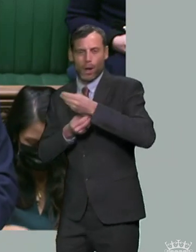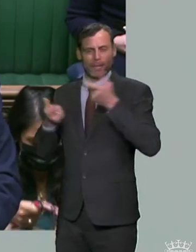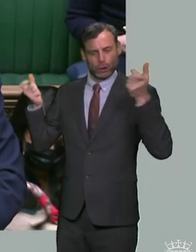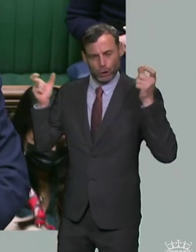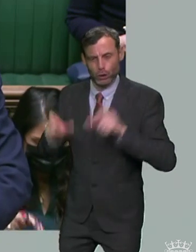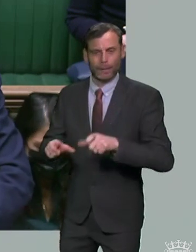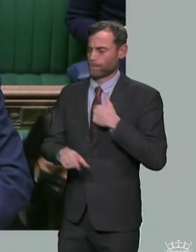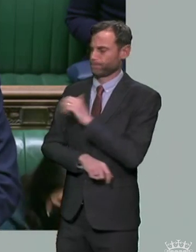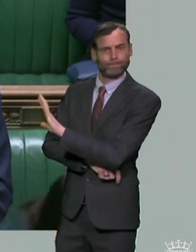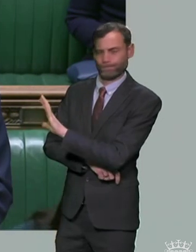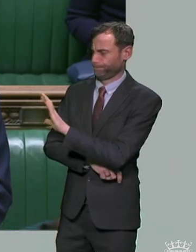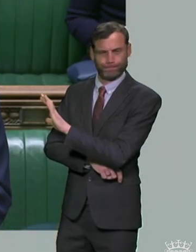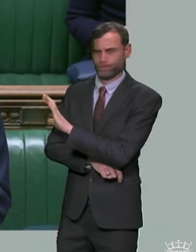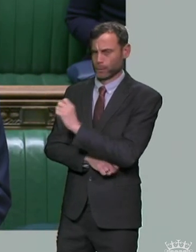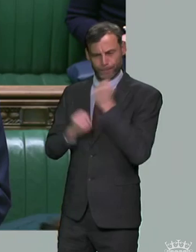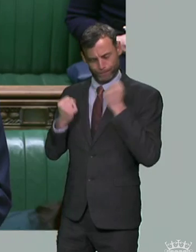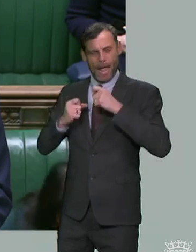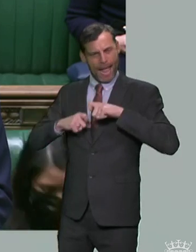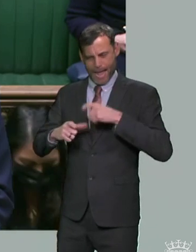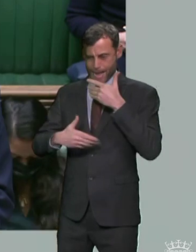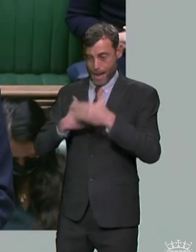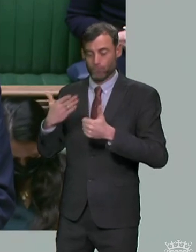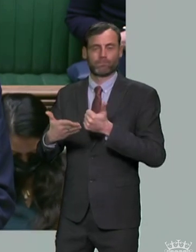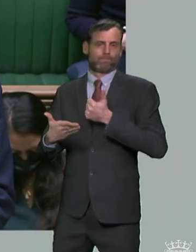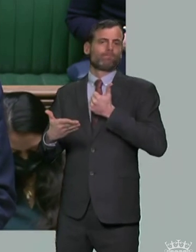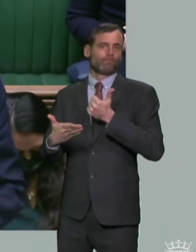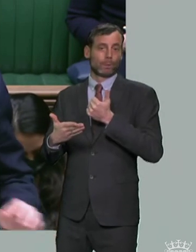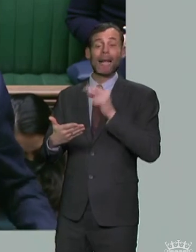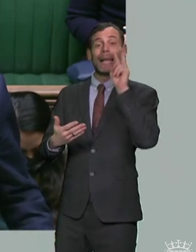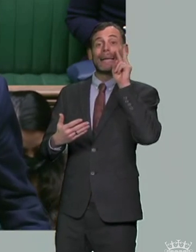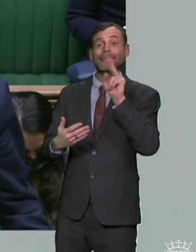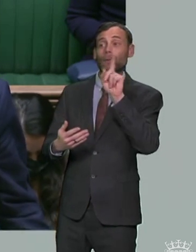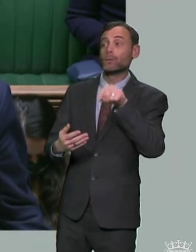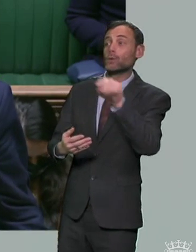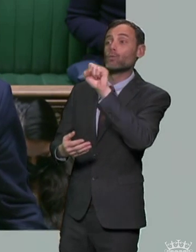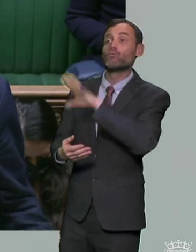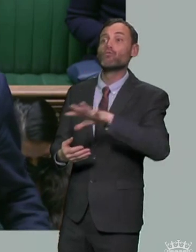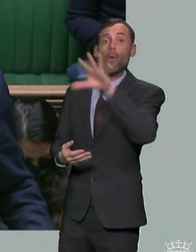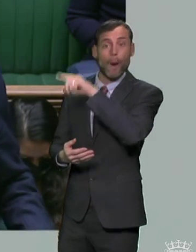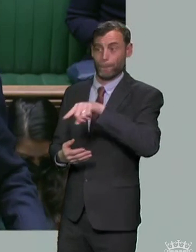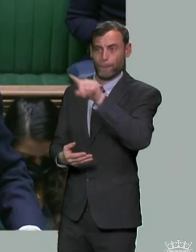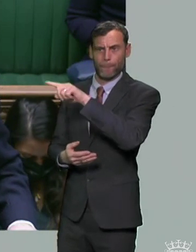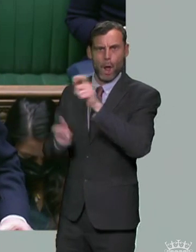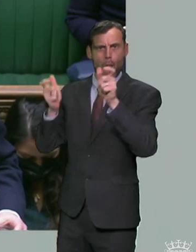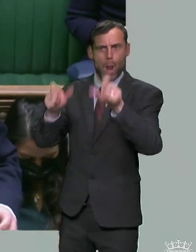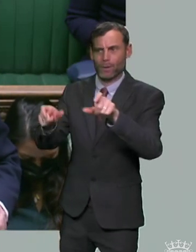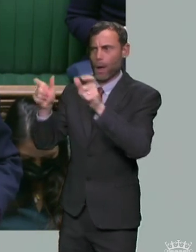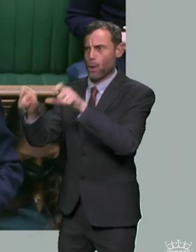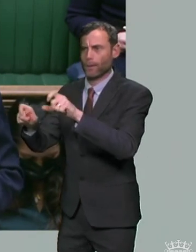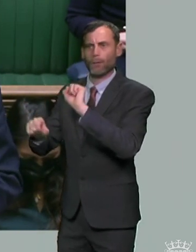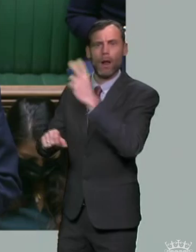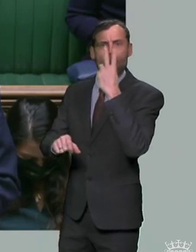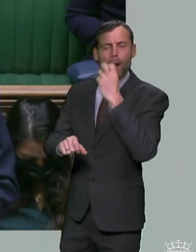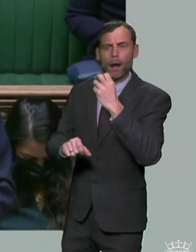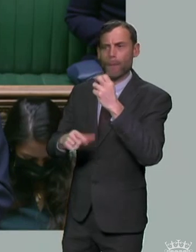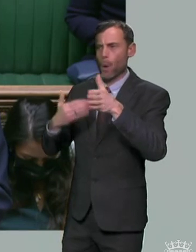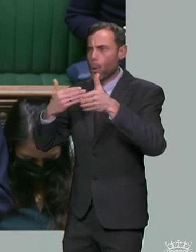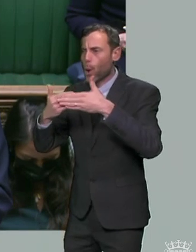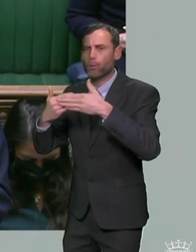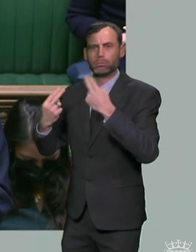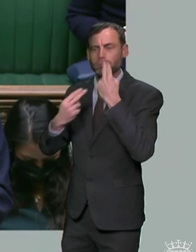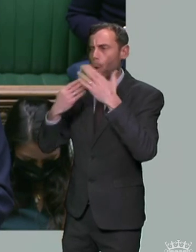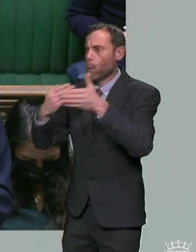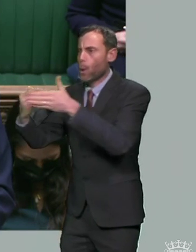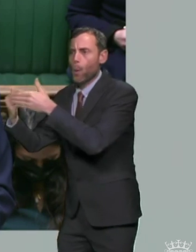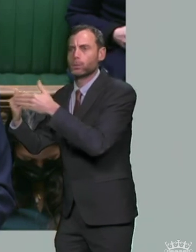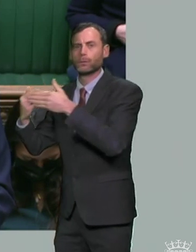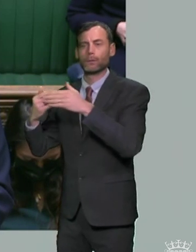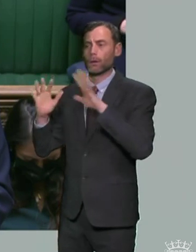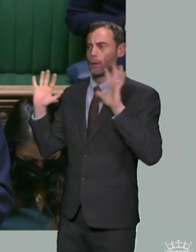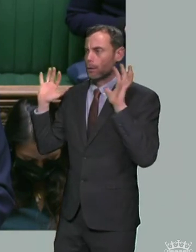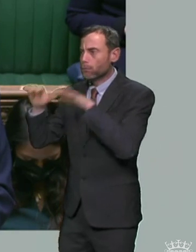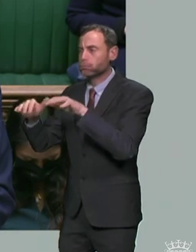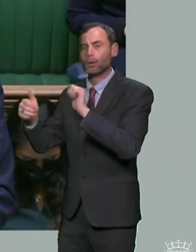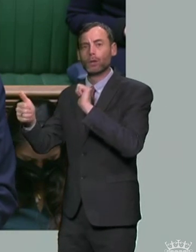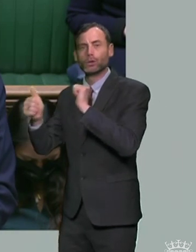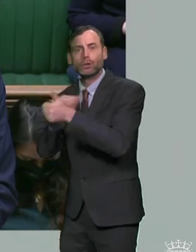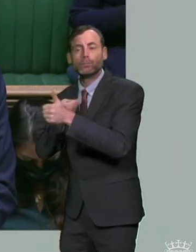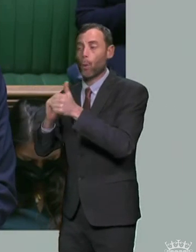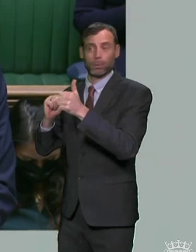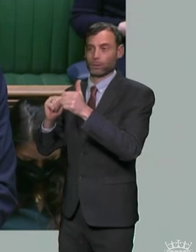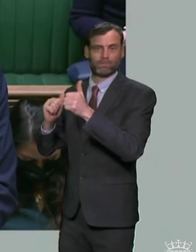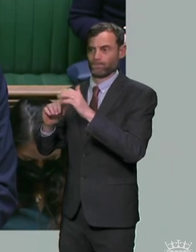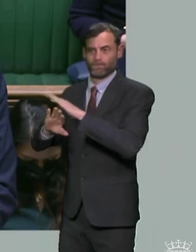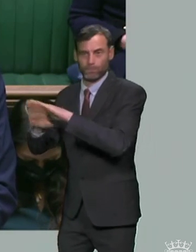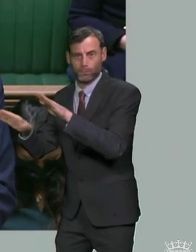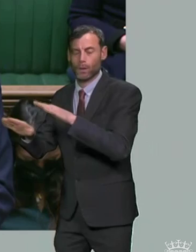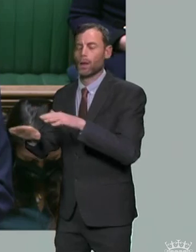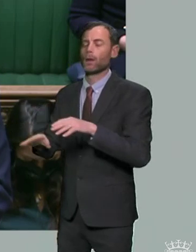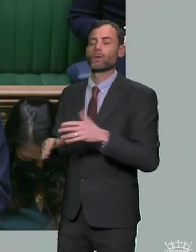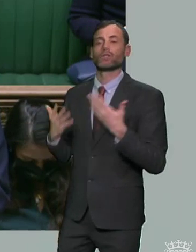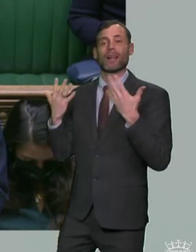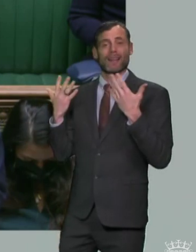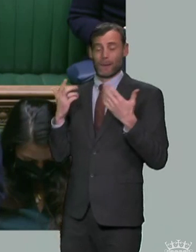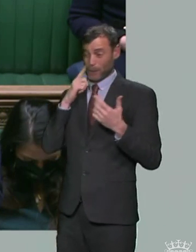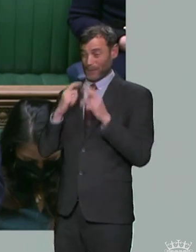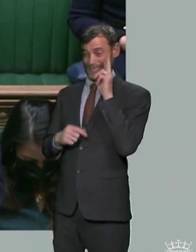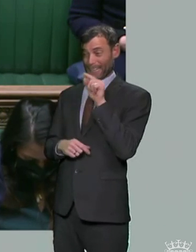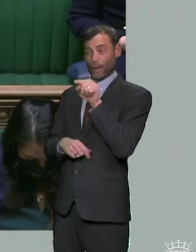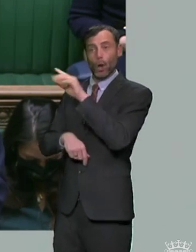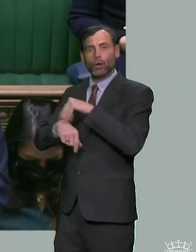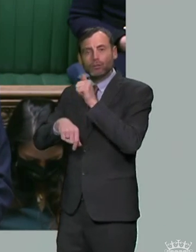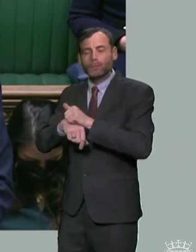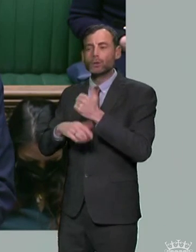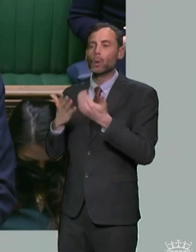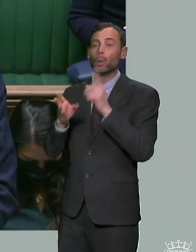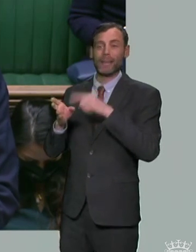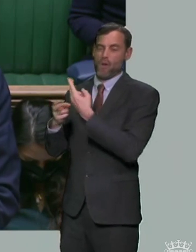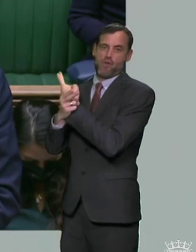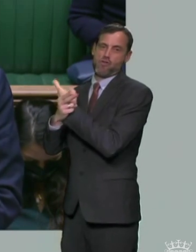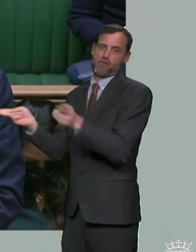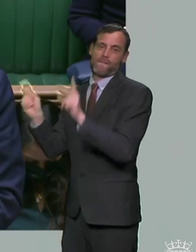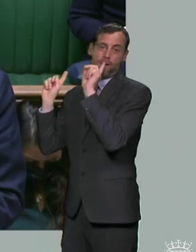Many nations across Europe have endured further winter lockdowns, and many have seen hospitality curfews and nightclubs closed, capacity limits at sports stadiums, the return of social distancing and, in some places, Christmas and new year as good as cancelled.